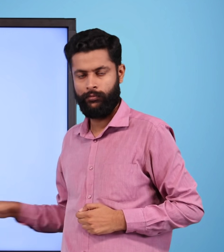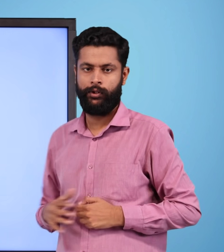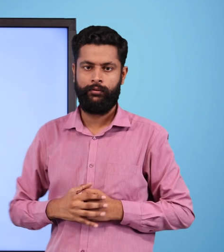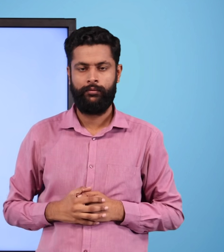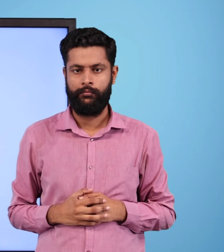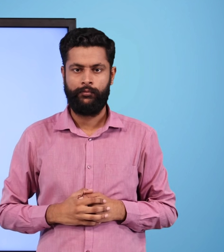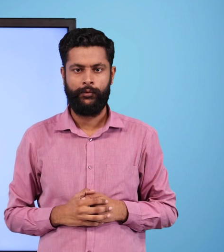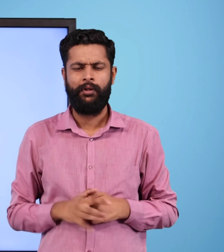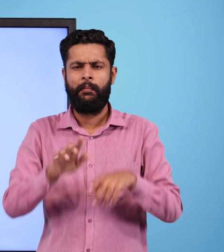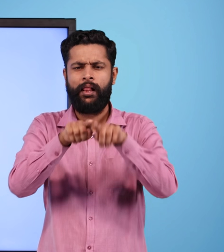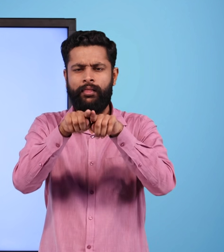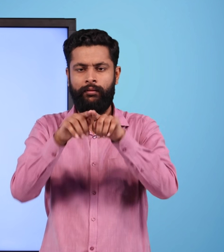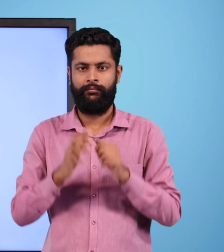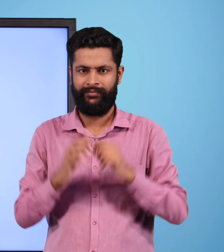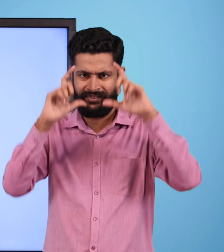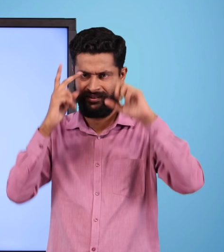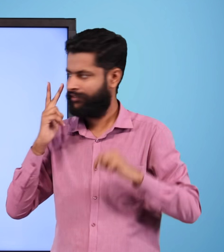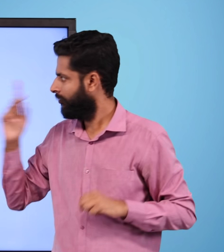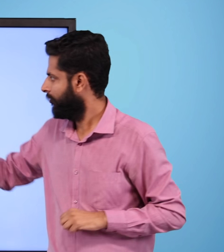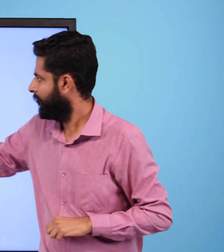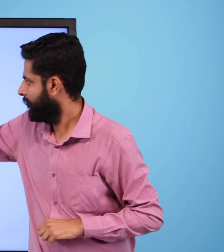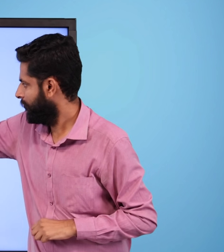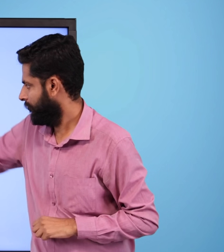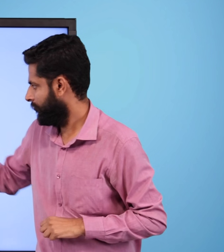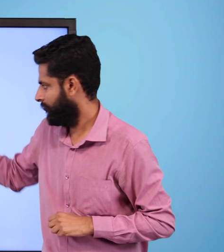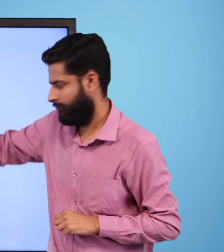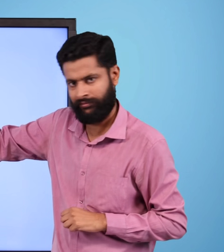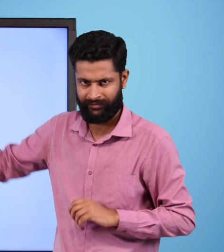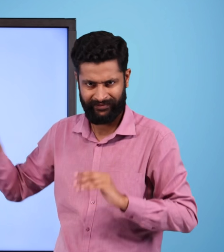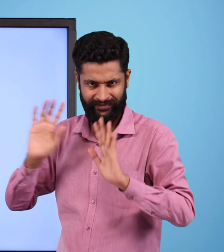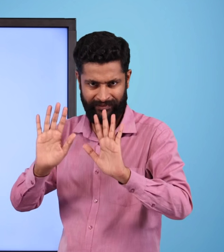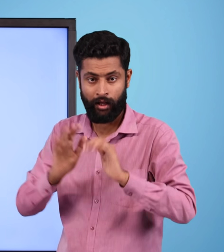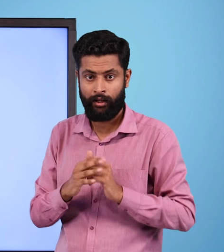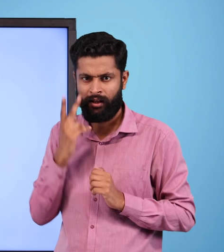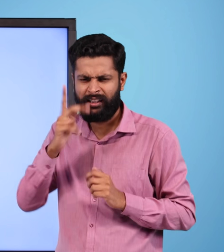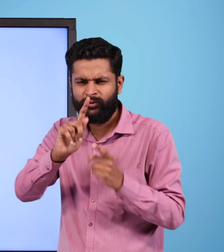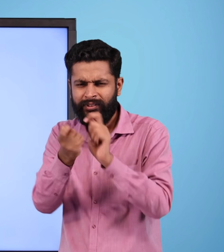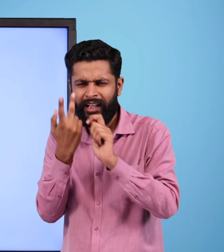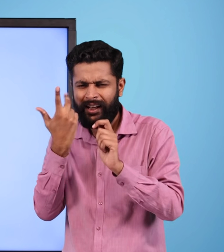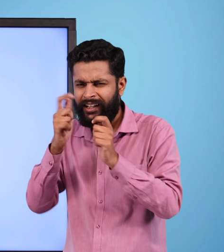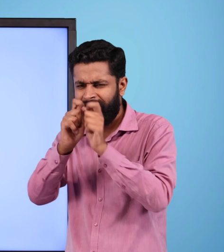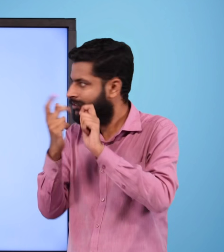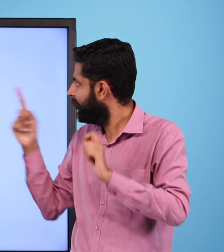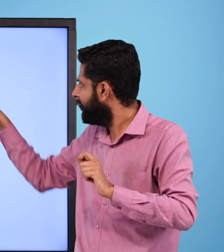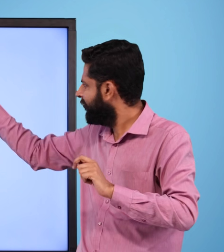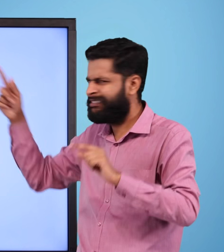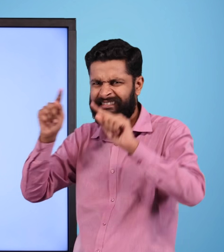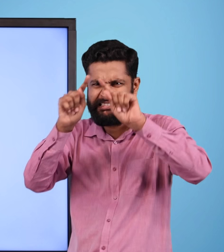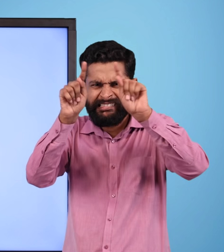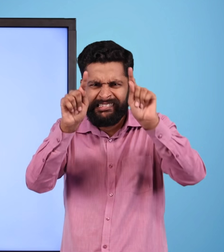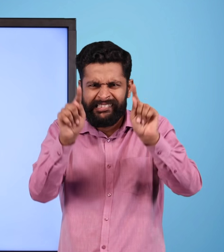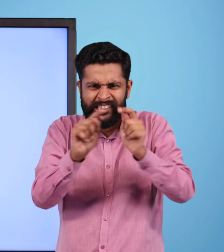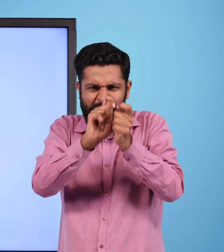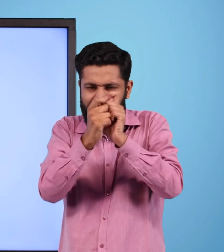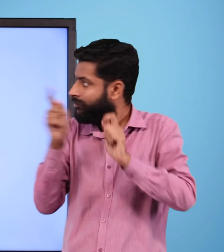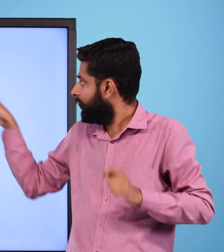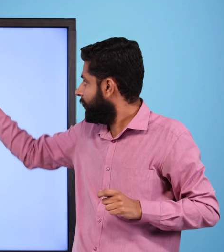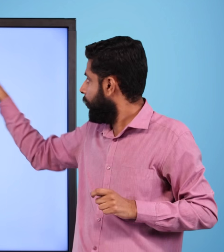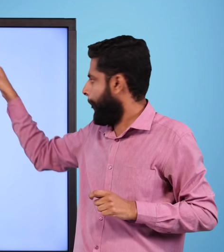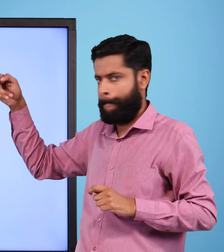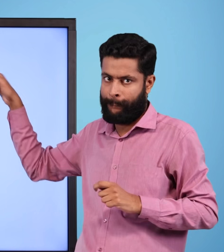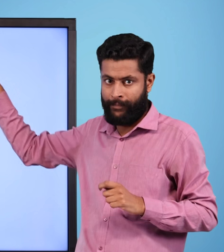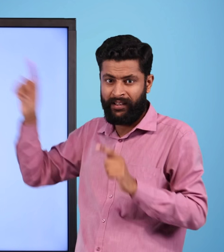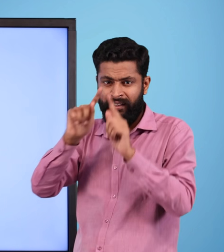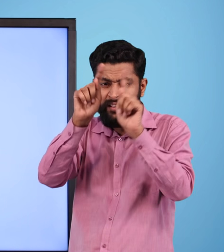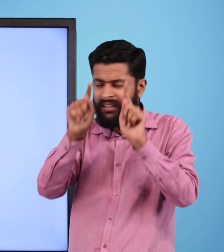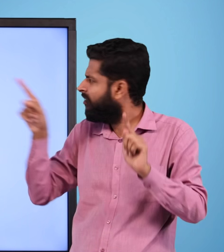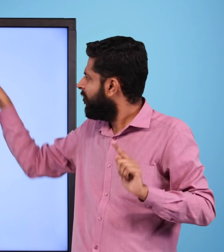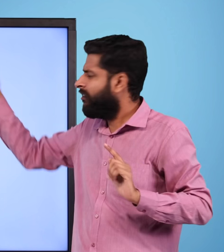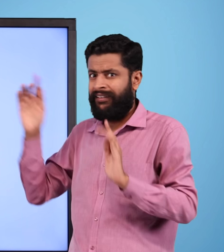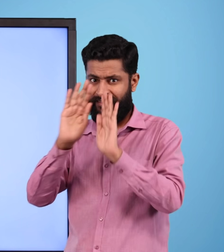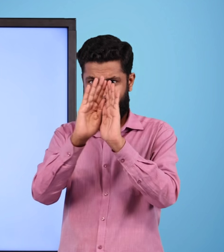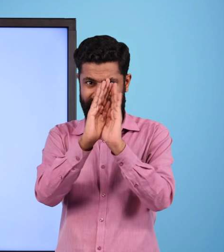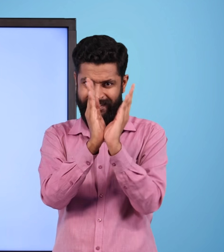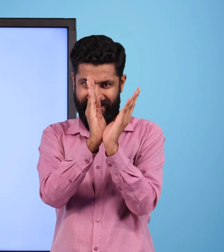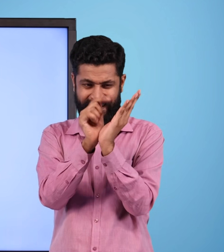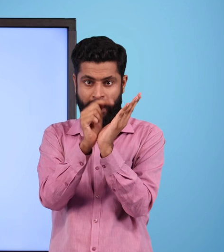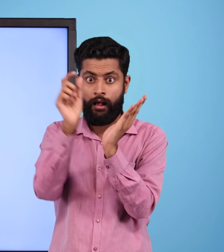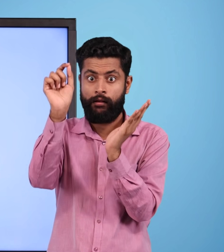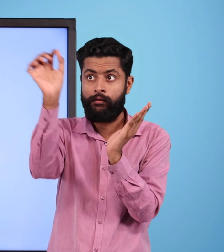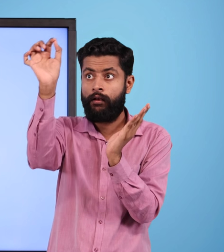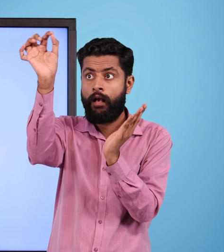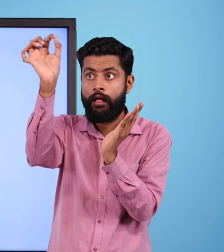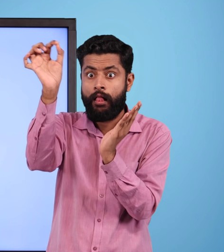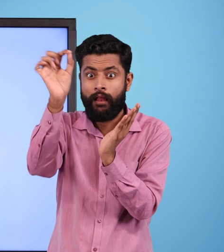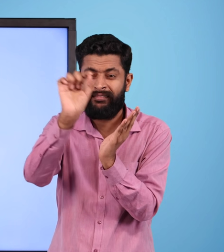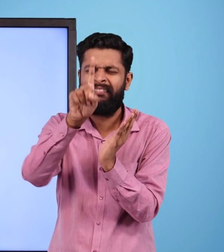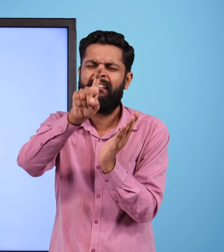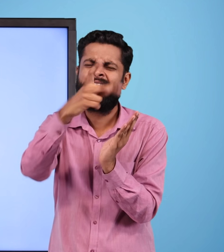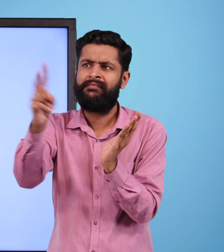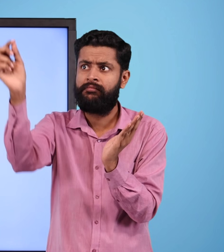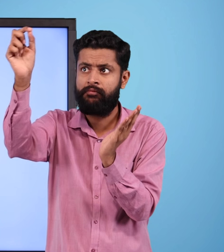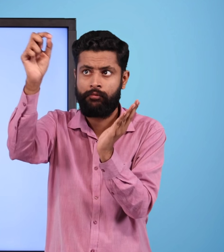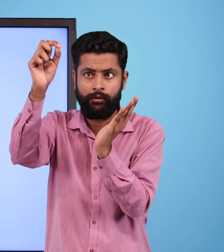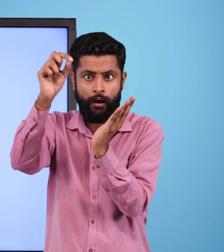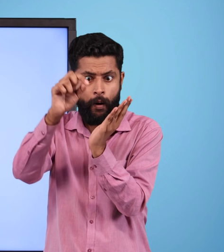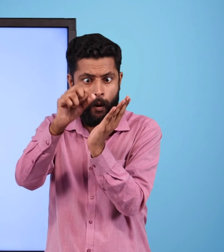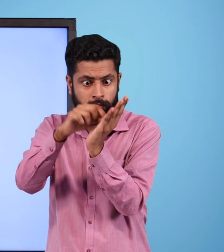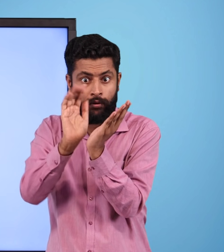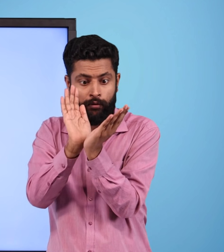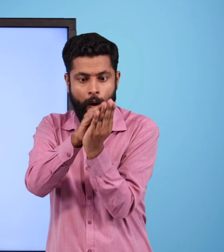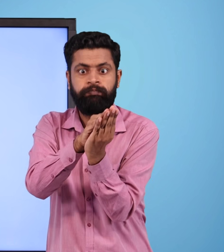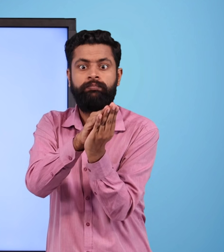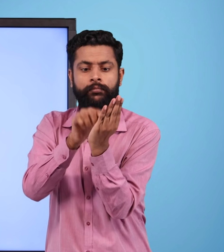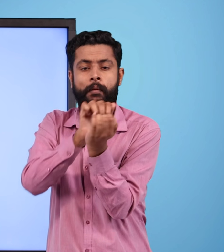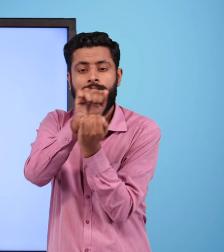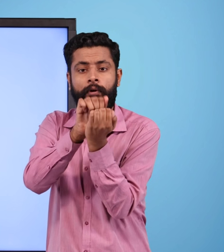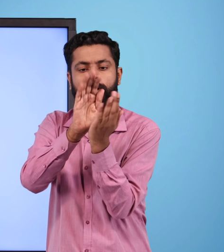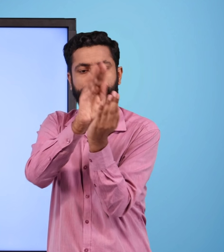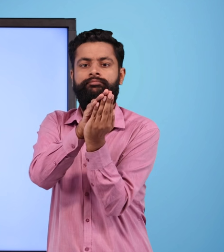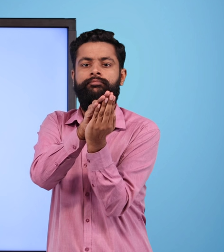For example, this is a photo of a pitcher plant. The modified leaf which looks like a pitcher has a sort of lid on top. When an insect goes into the pitcher, the lid closes and the insect becomes trapped.